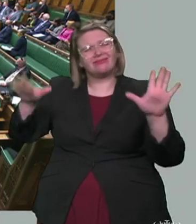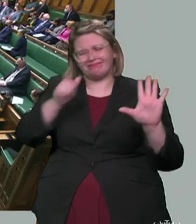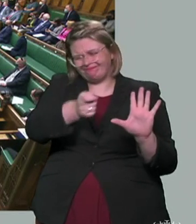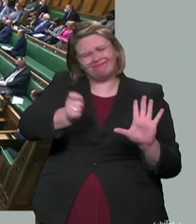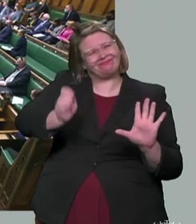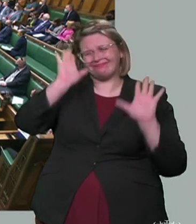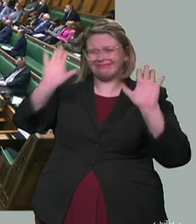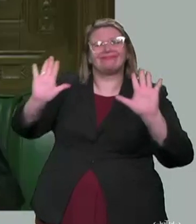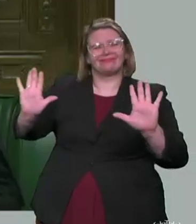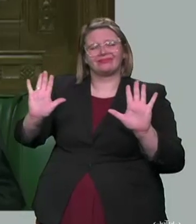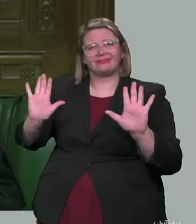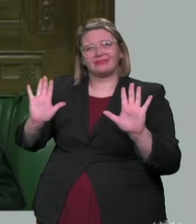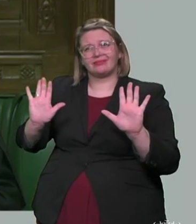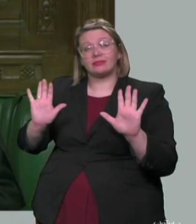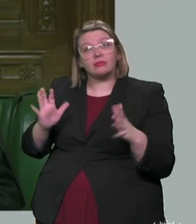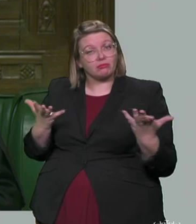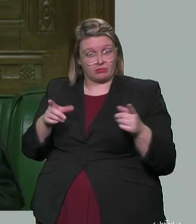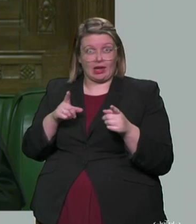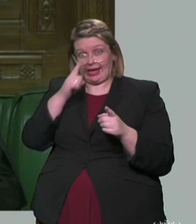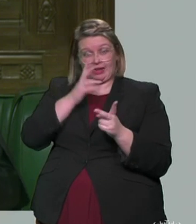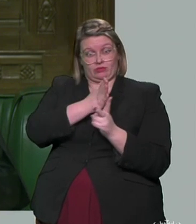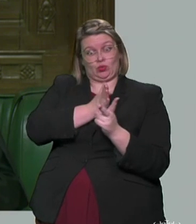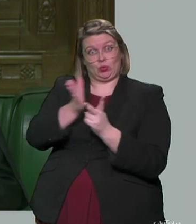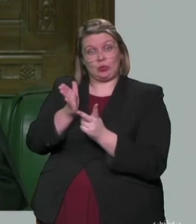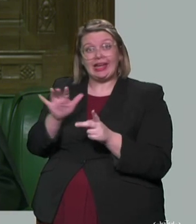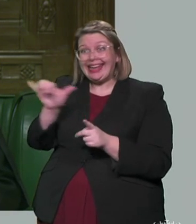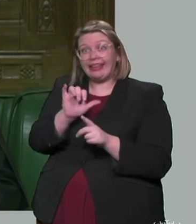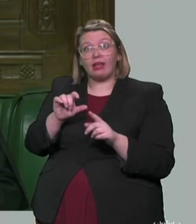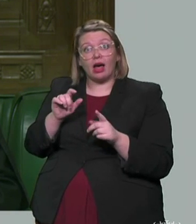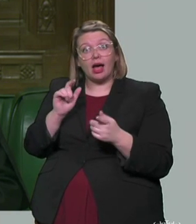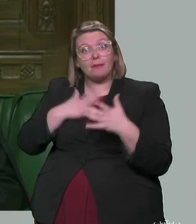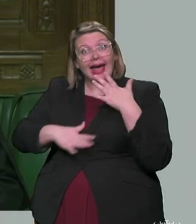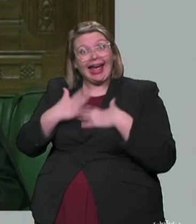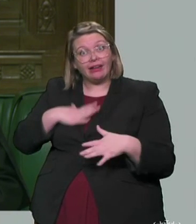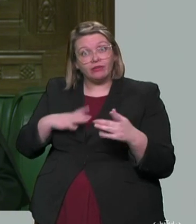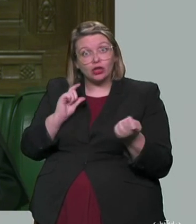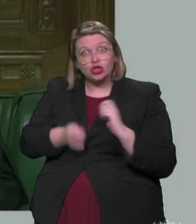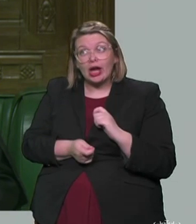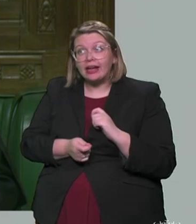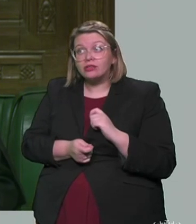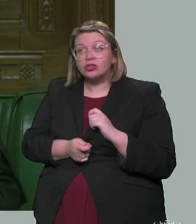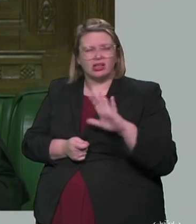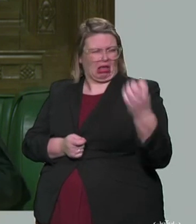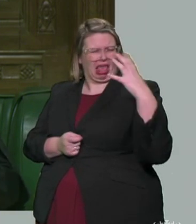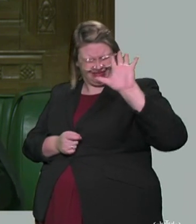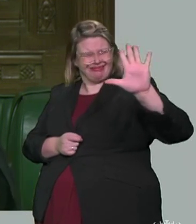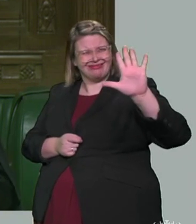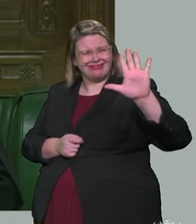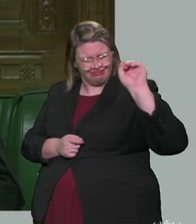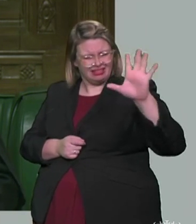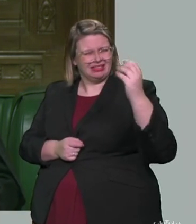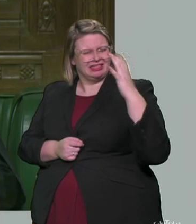Order. Either we behave— I do not need any advice from anybody over there.